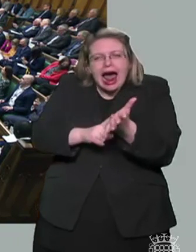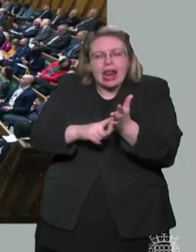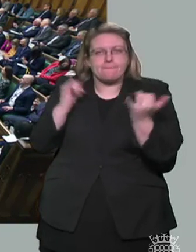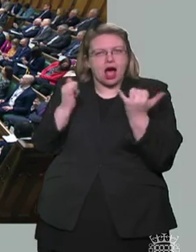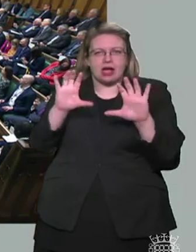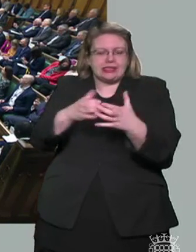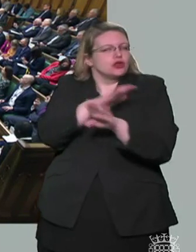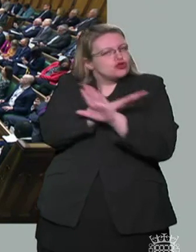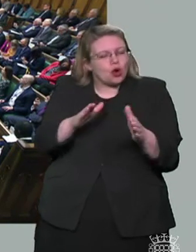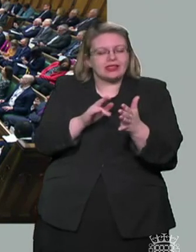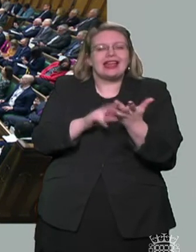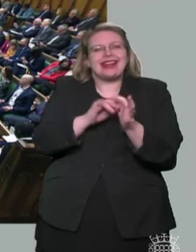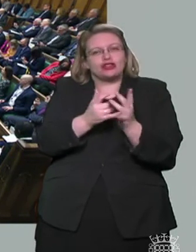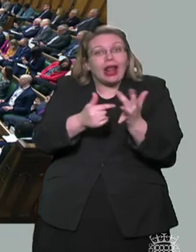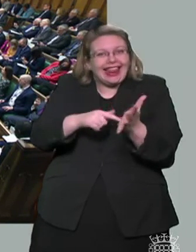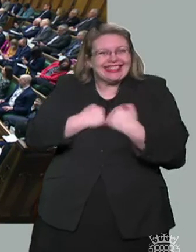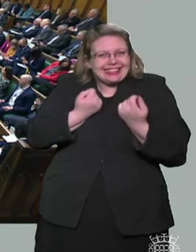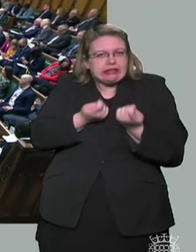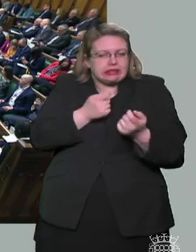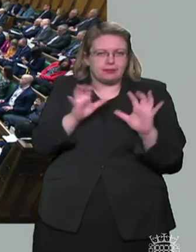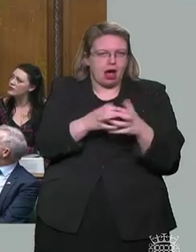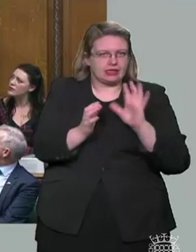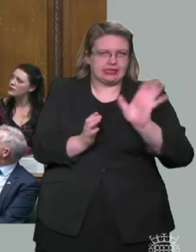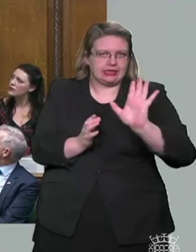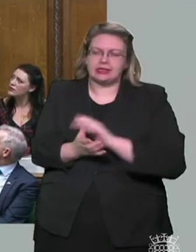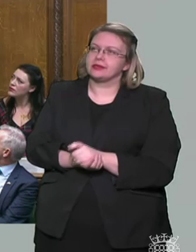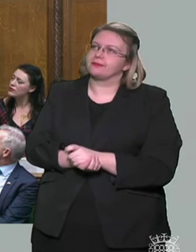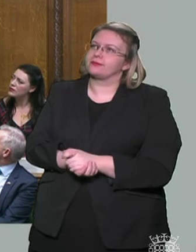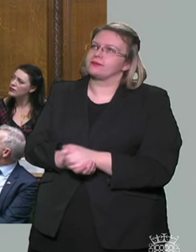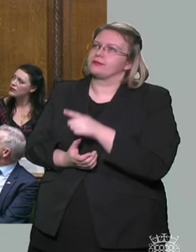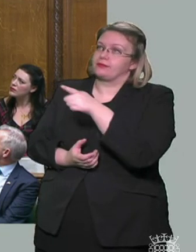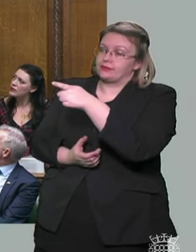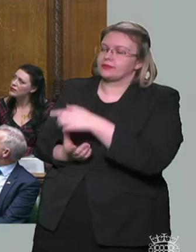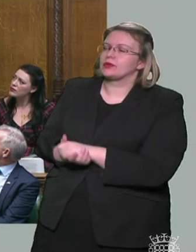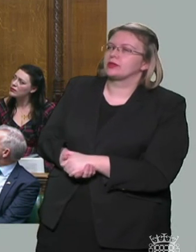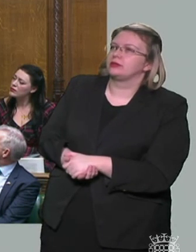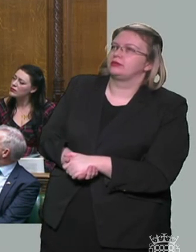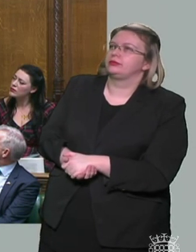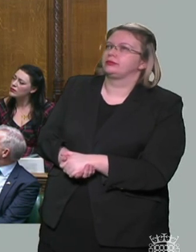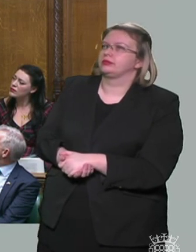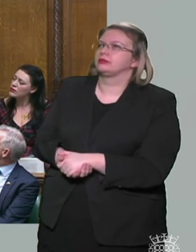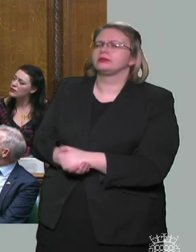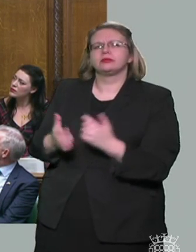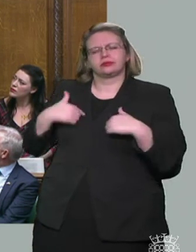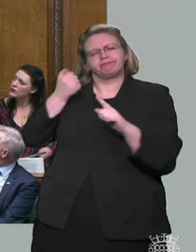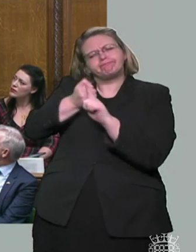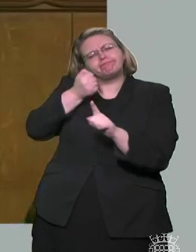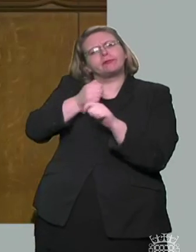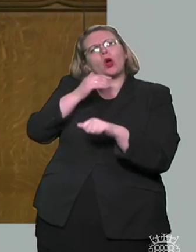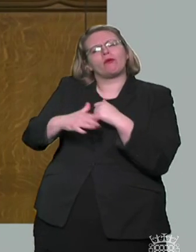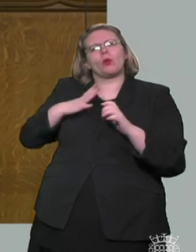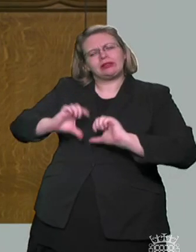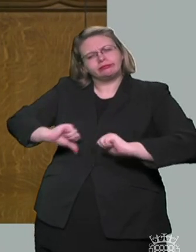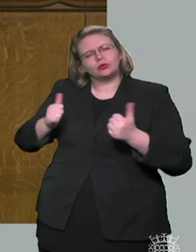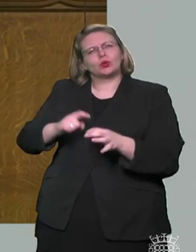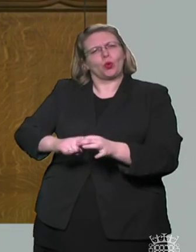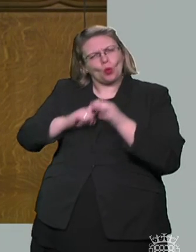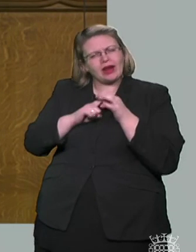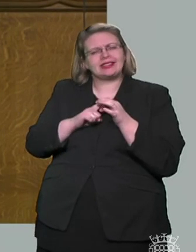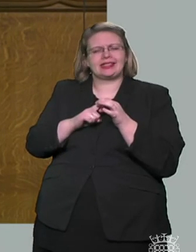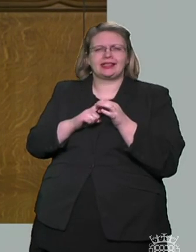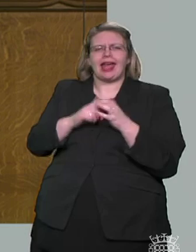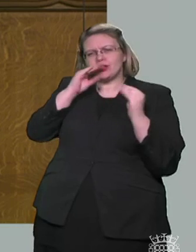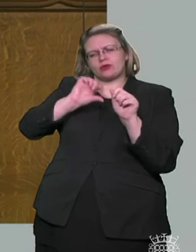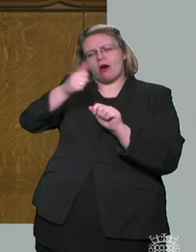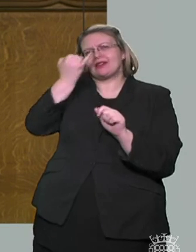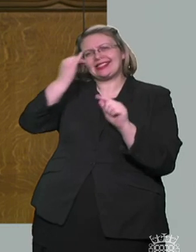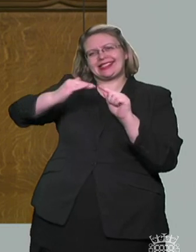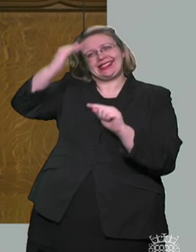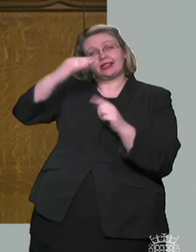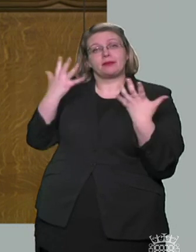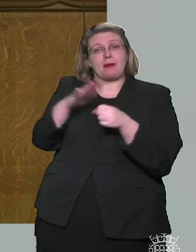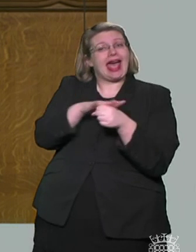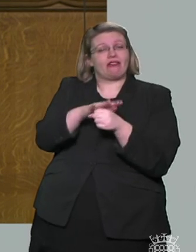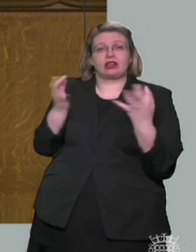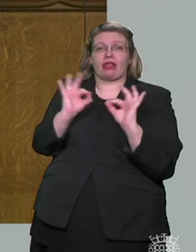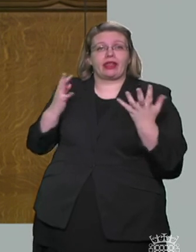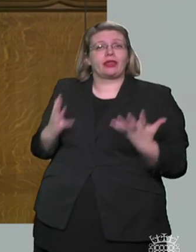Following on from the publication of the schools White Paper, one of my most important campaigns is to secure provision of quality post-16 education within the Bolsover constituency, where there is currently none.